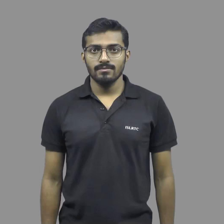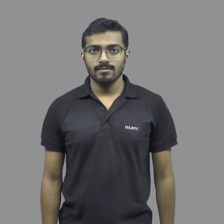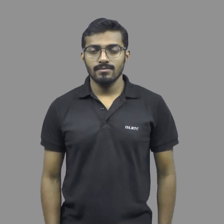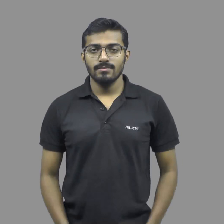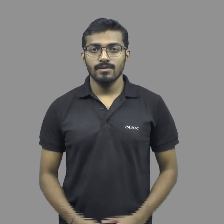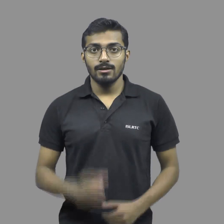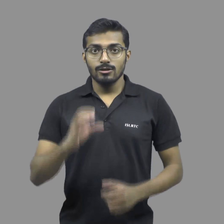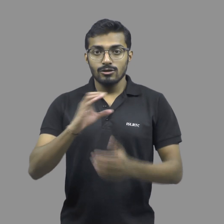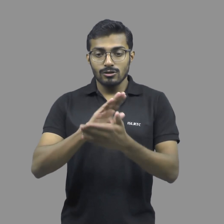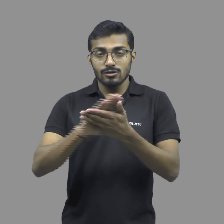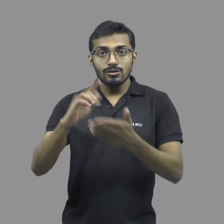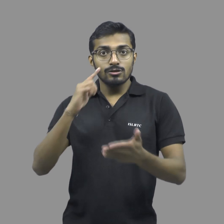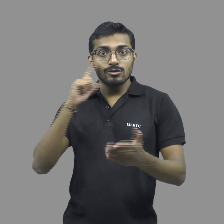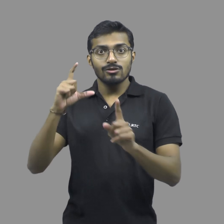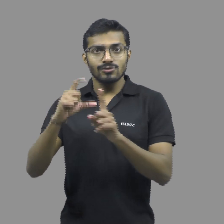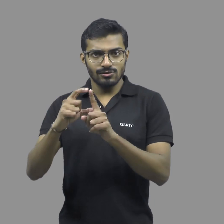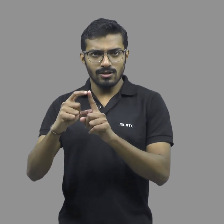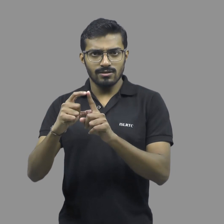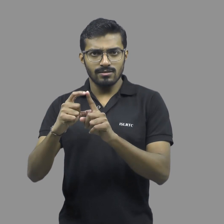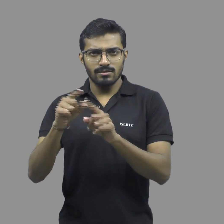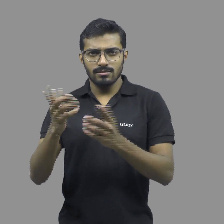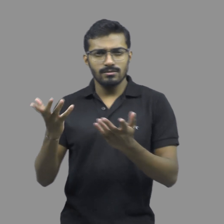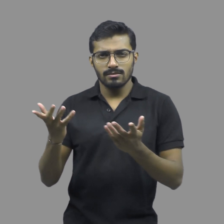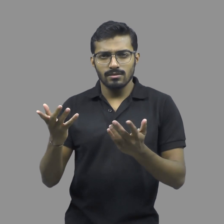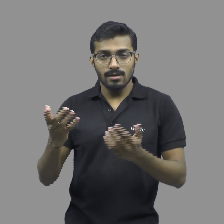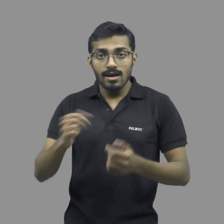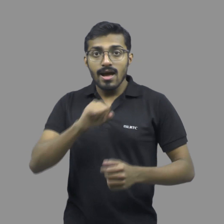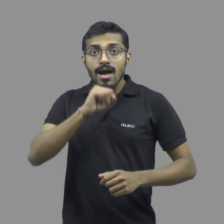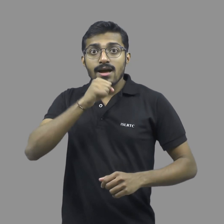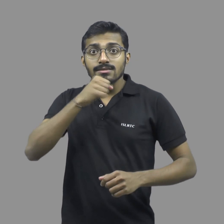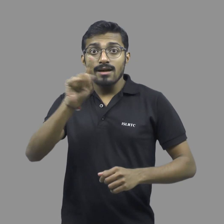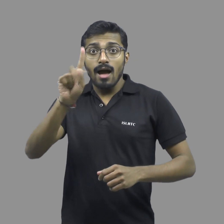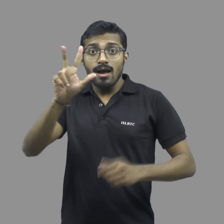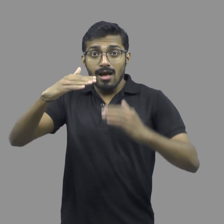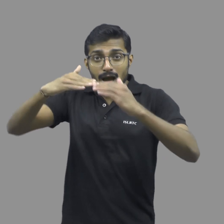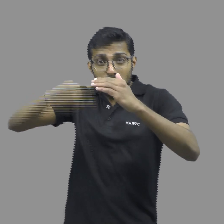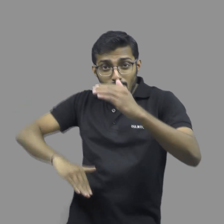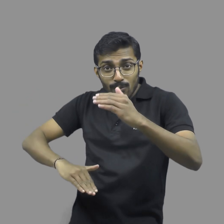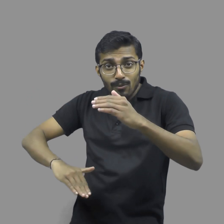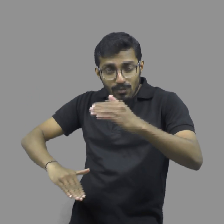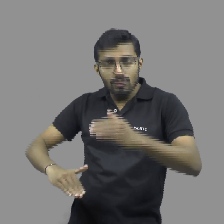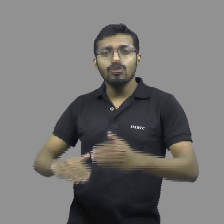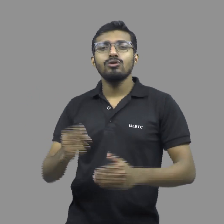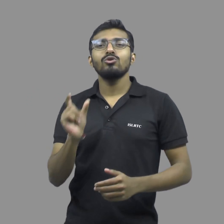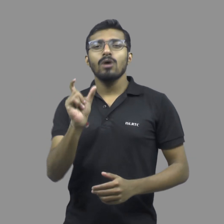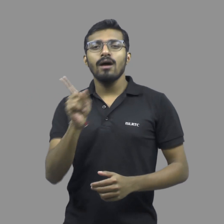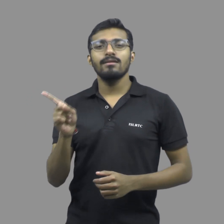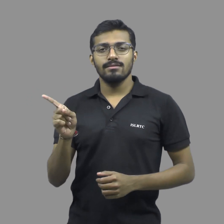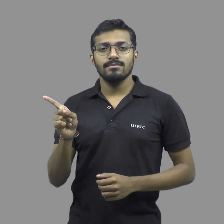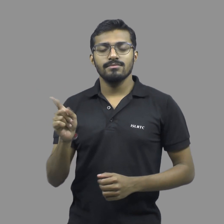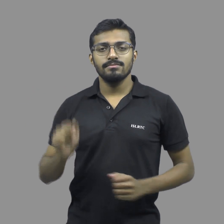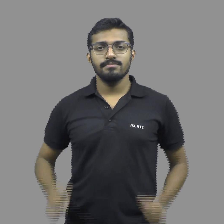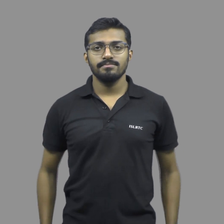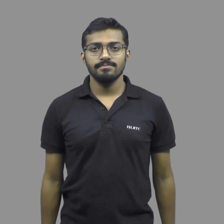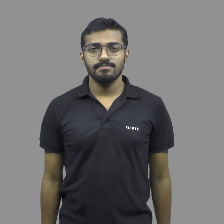Child